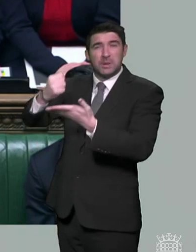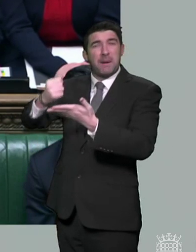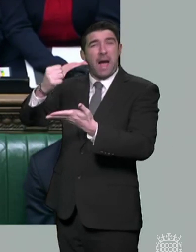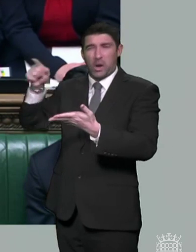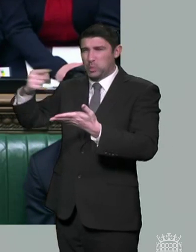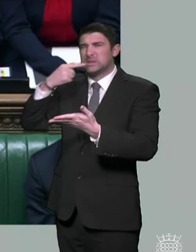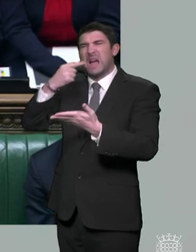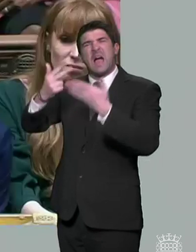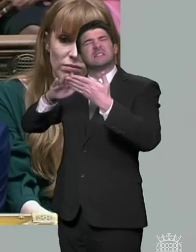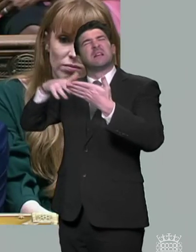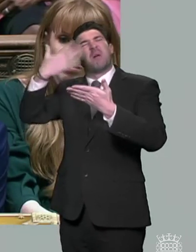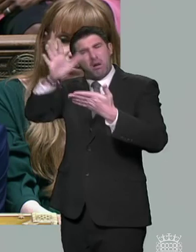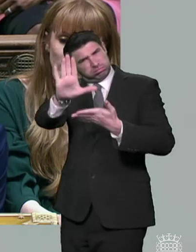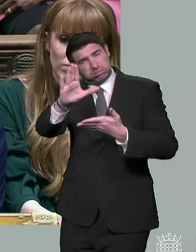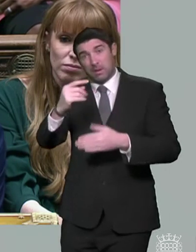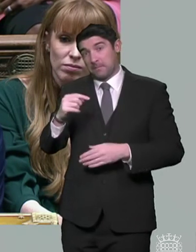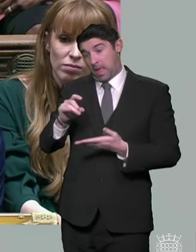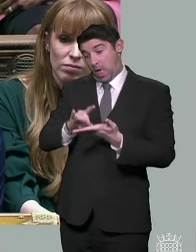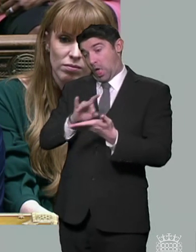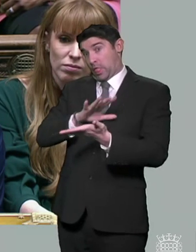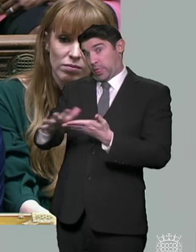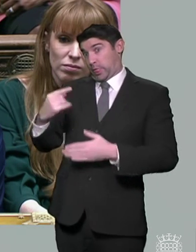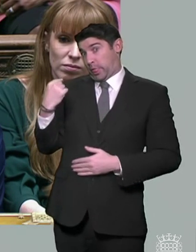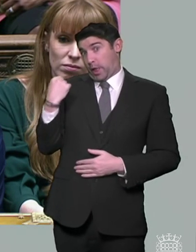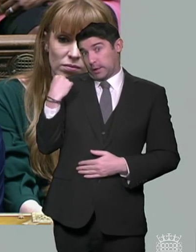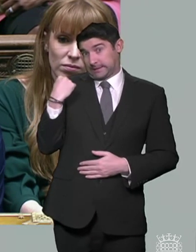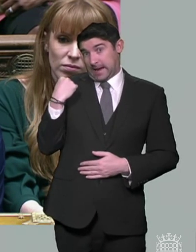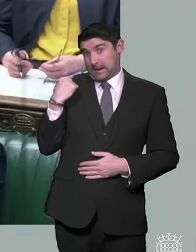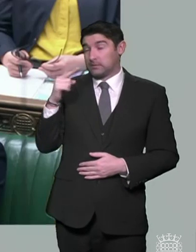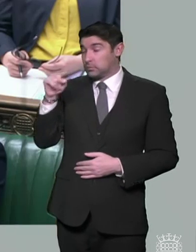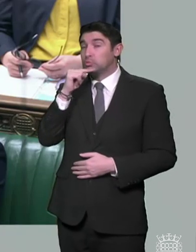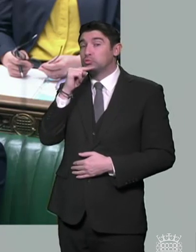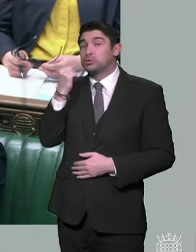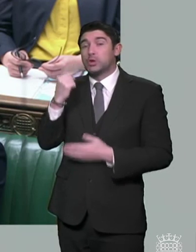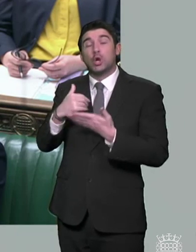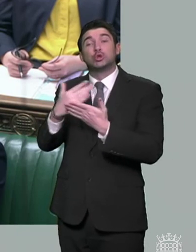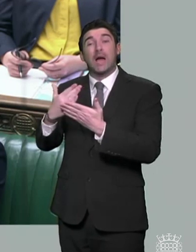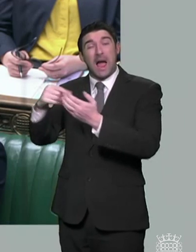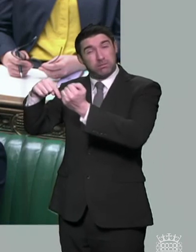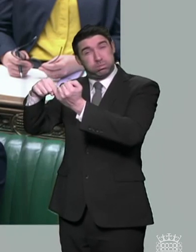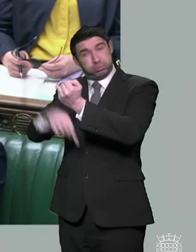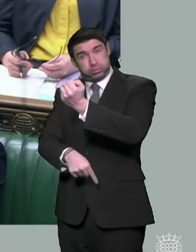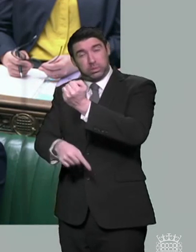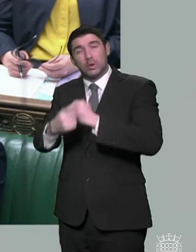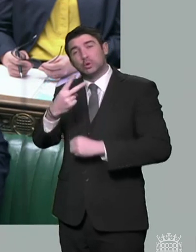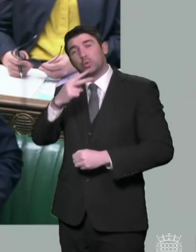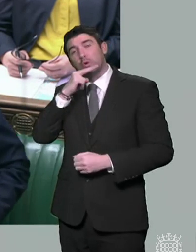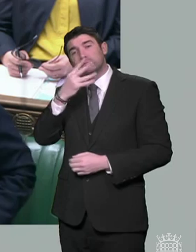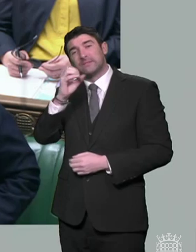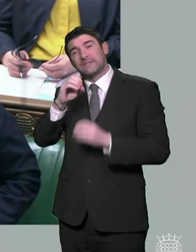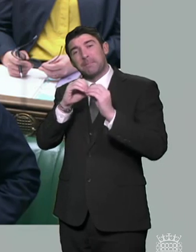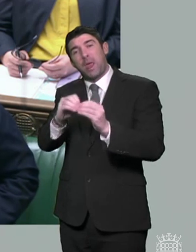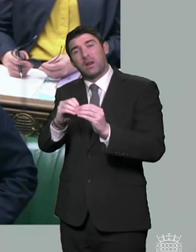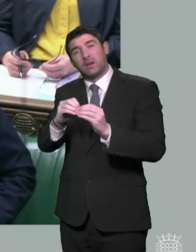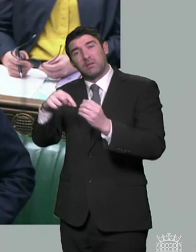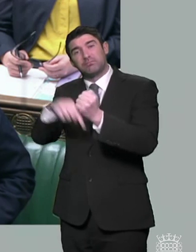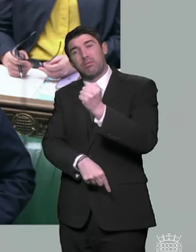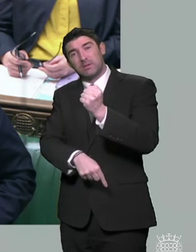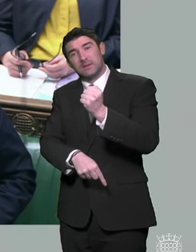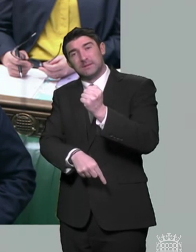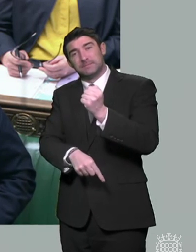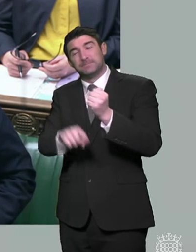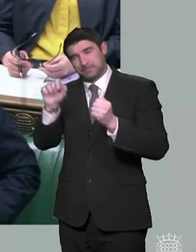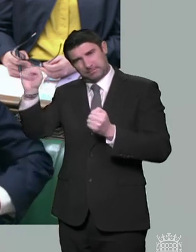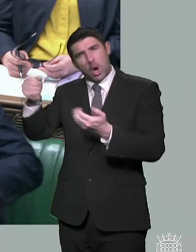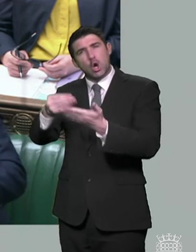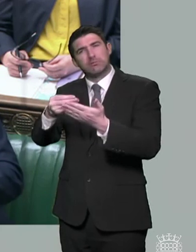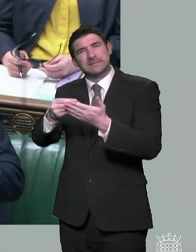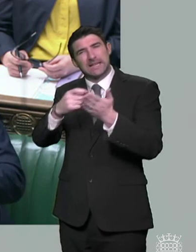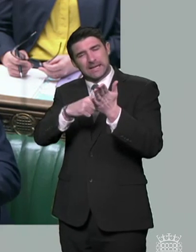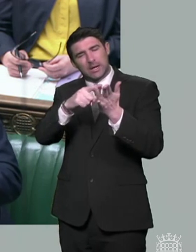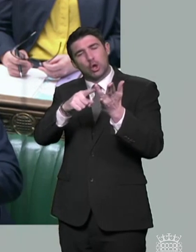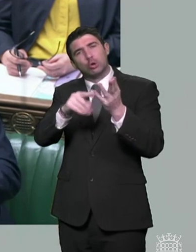I can tell him that, on Thursday, $250 billion-worth of assets were wiped off the Russian stock market and the rouble fell by about 40%.